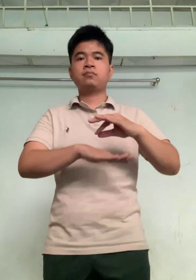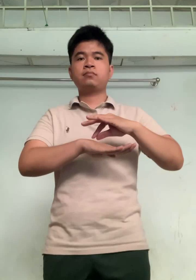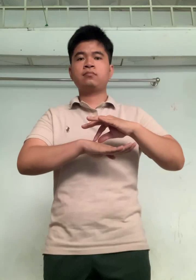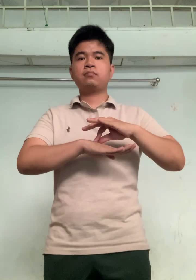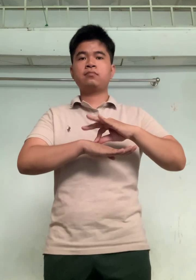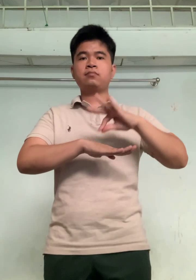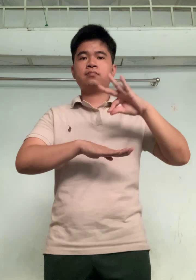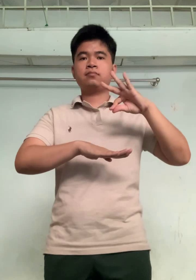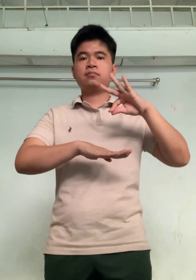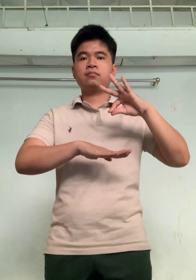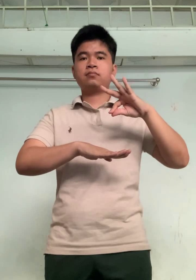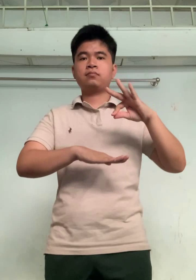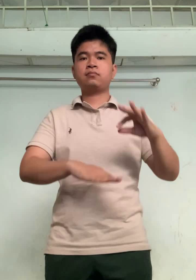tuan